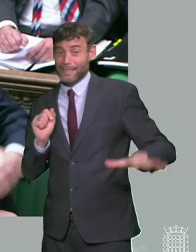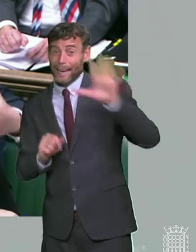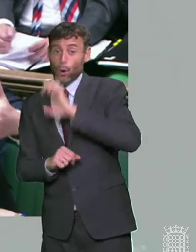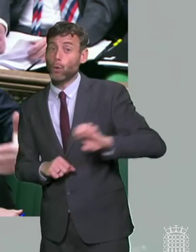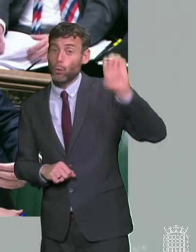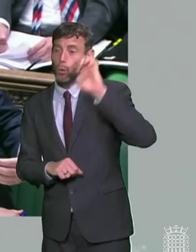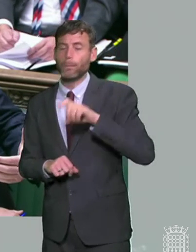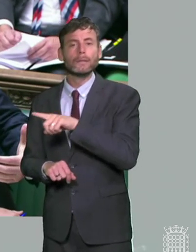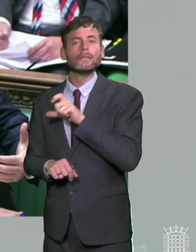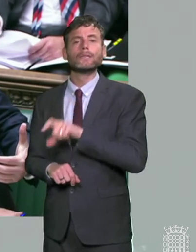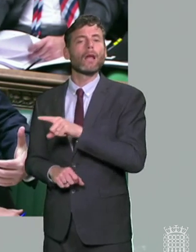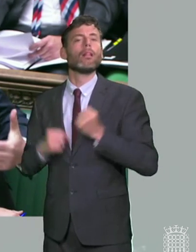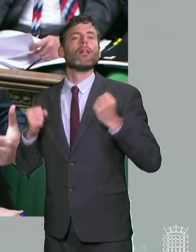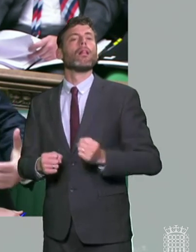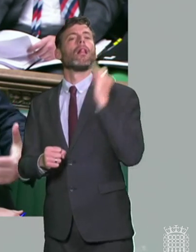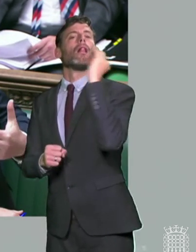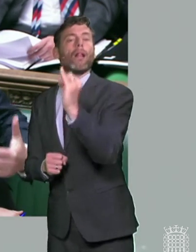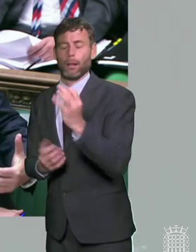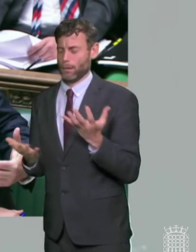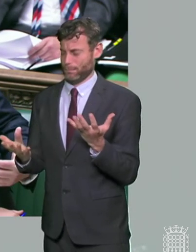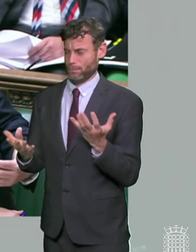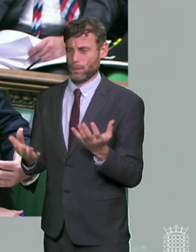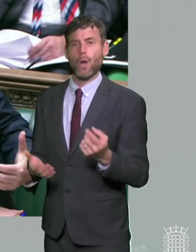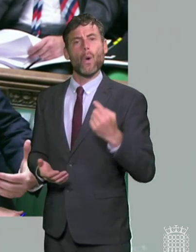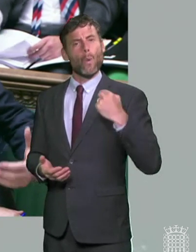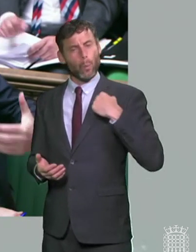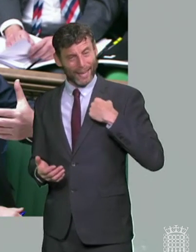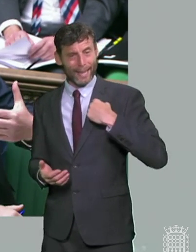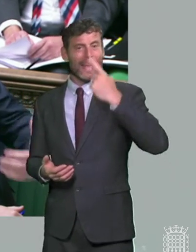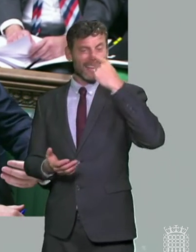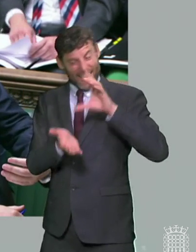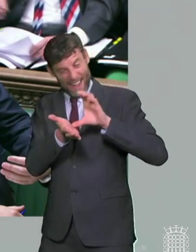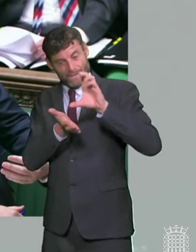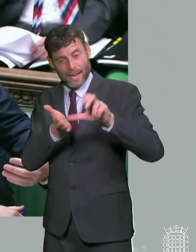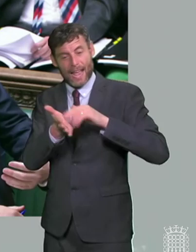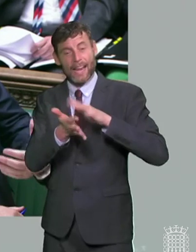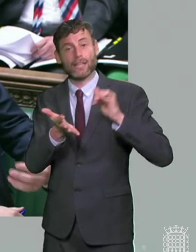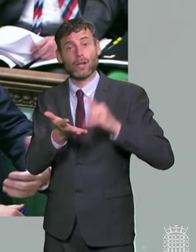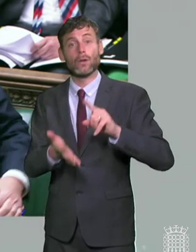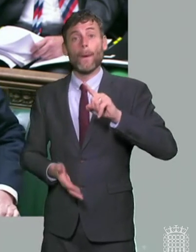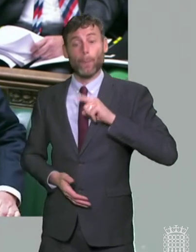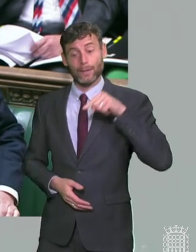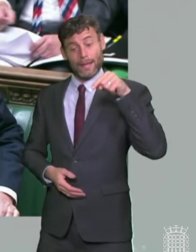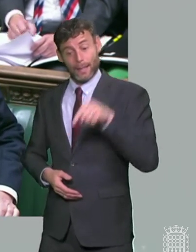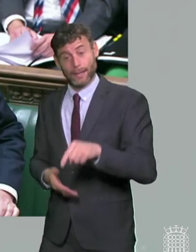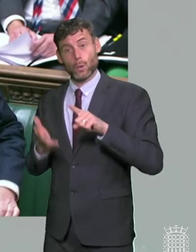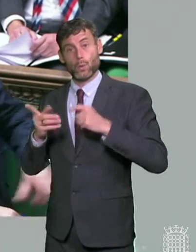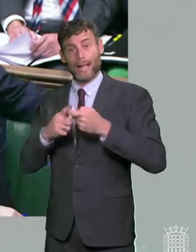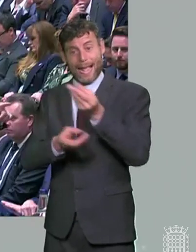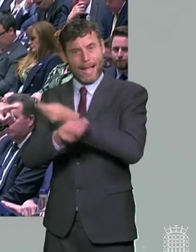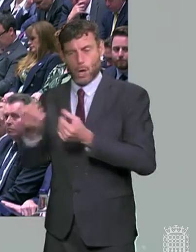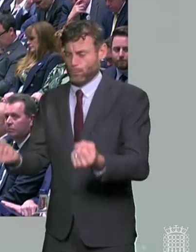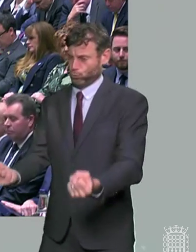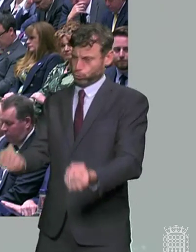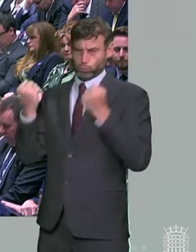We can make those investments because of the strength of the UK economy, because of the fiscal firepower that we have to deploy.